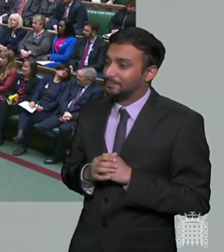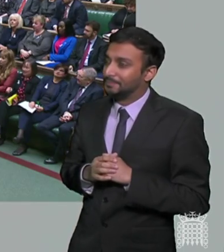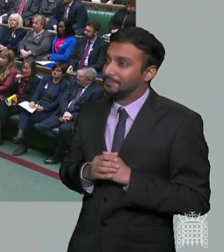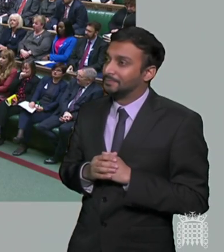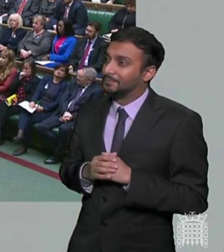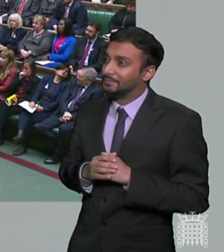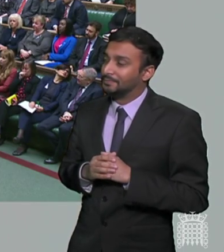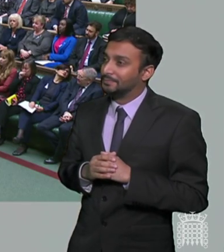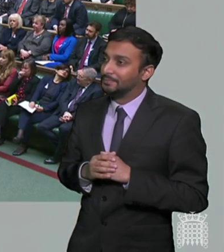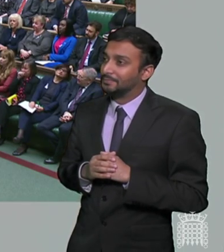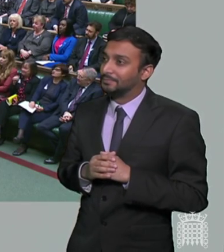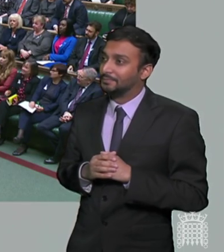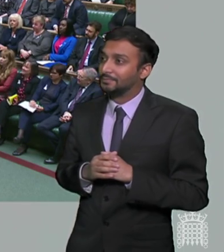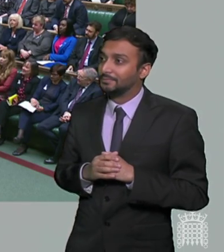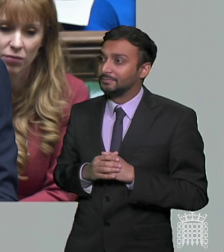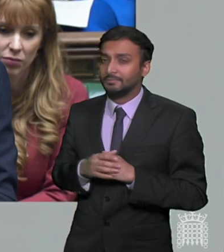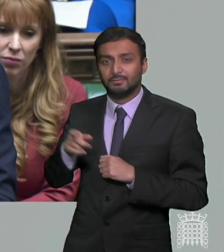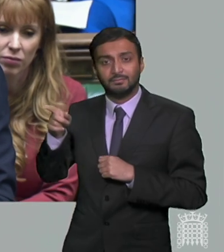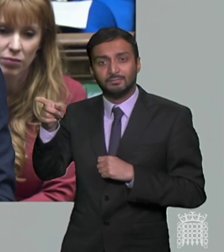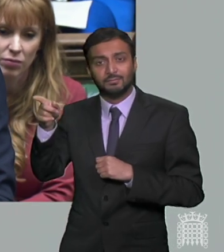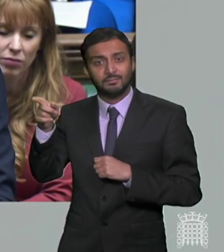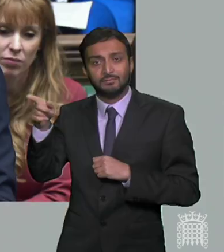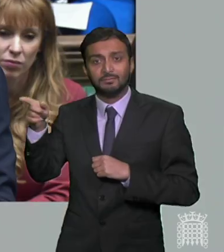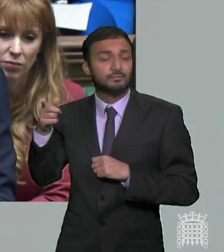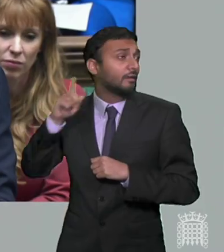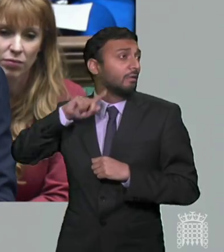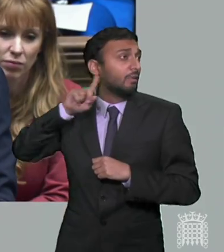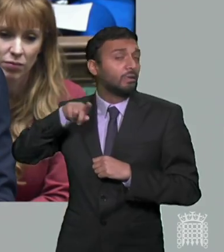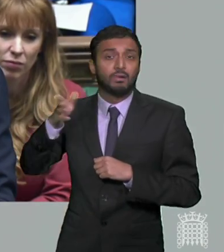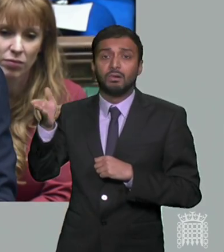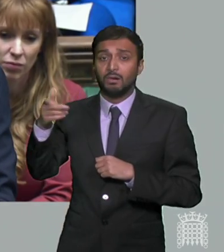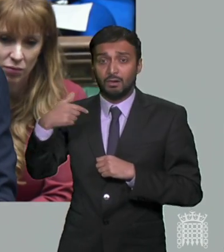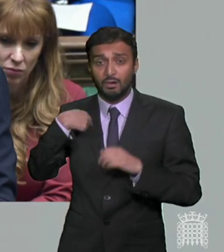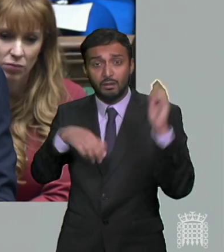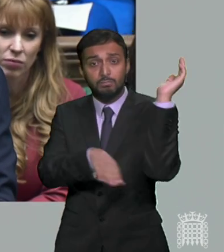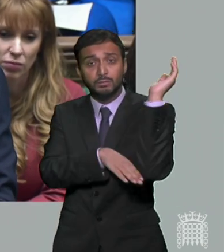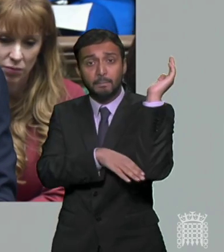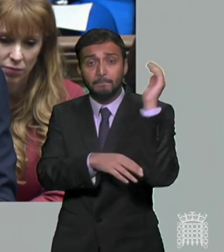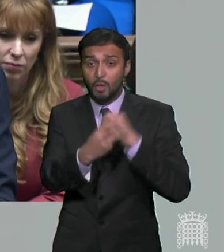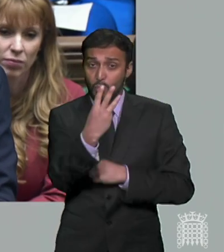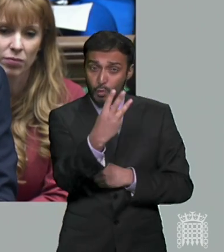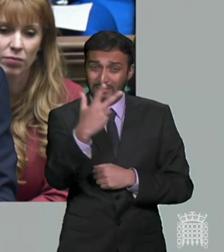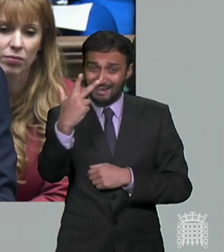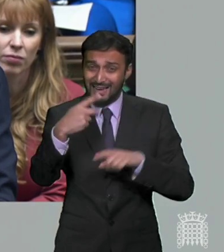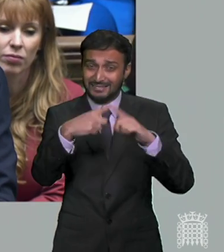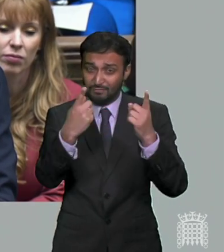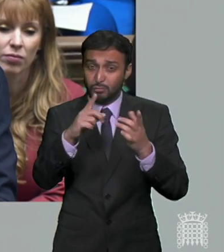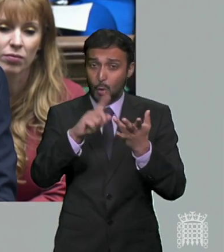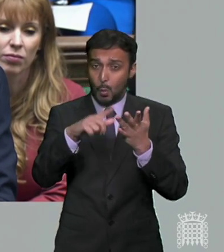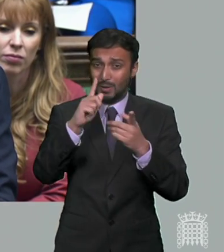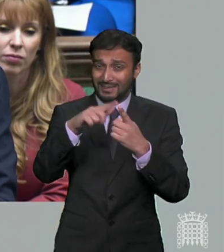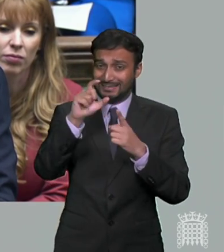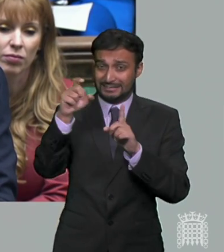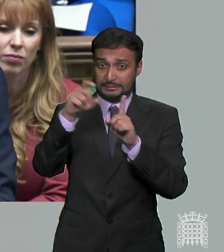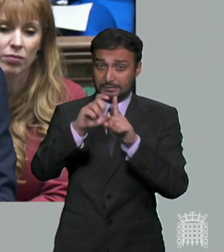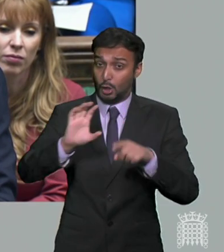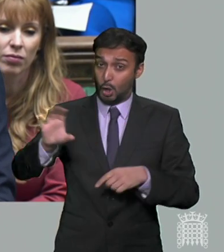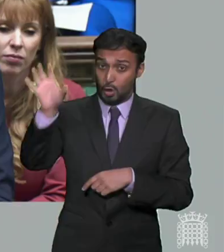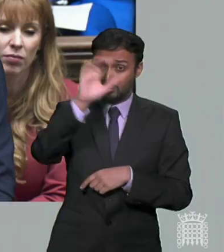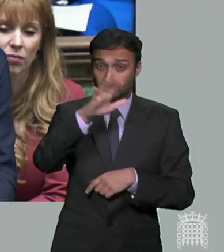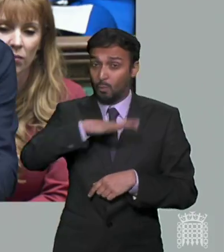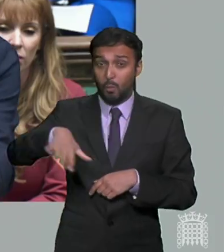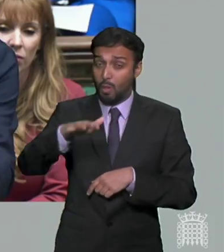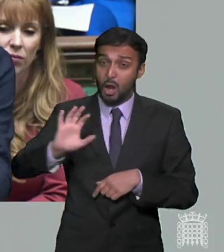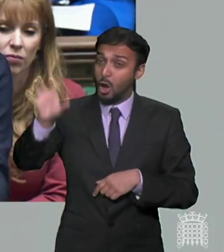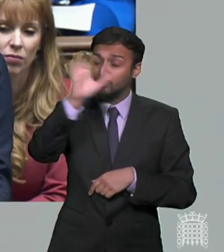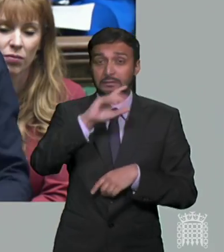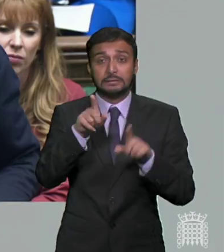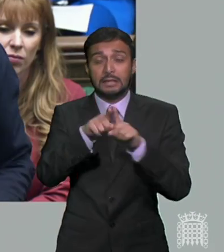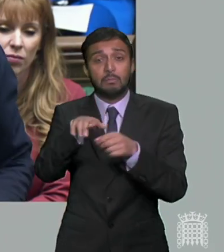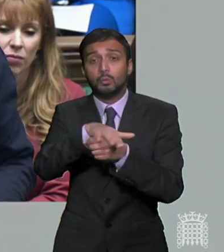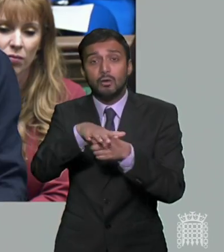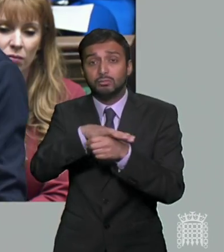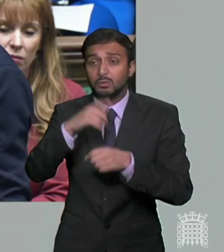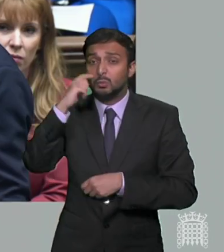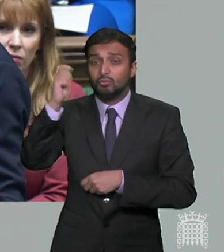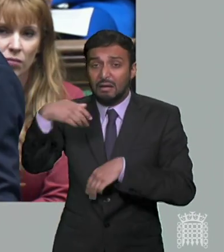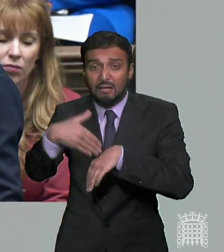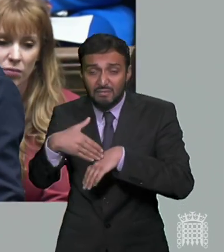The Prime Minister is in total denial. We are bottom of the 38 OECD countries, which are all in the same boat when it comes to covid and Ukraine, and he wants a pat on the back.